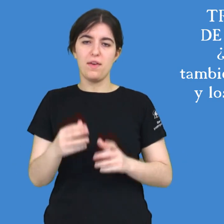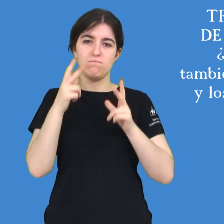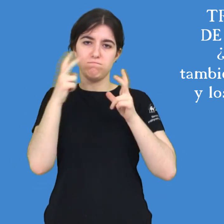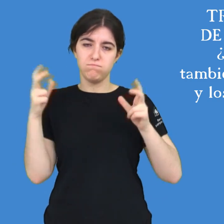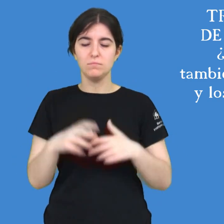gordo